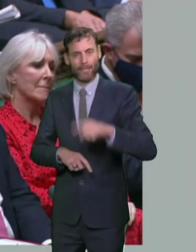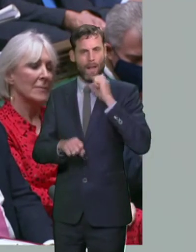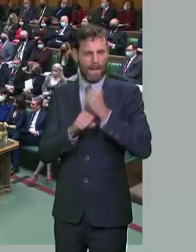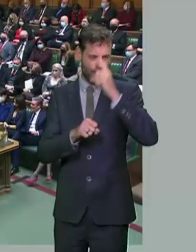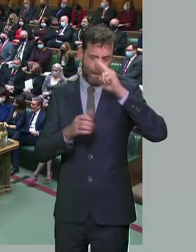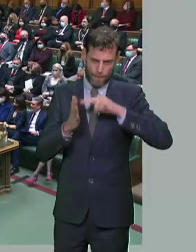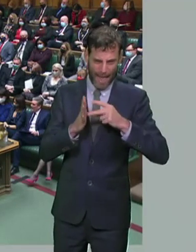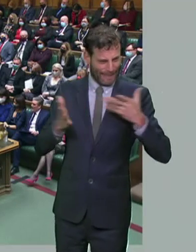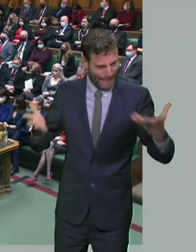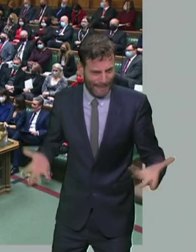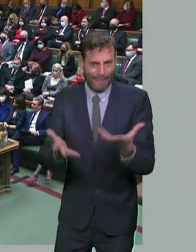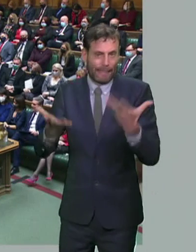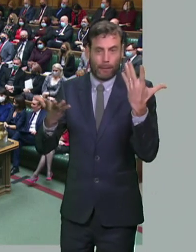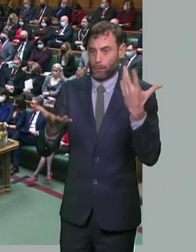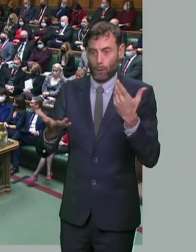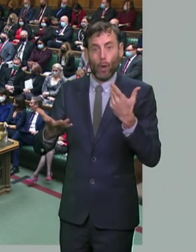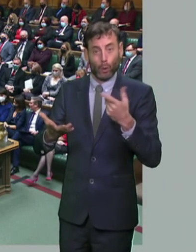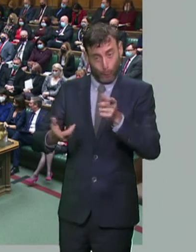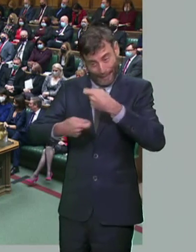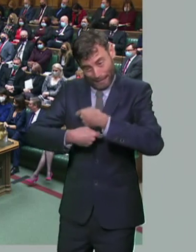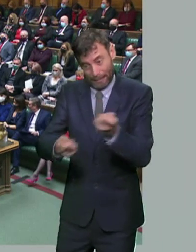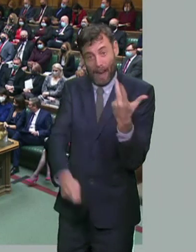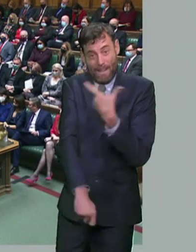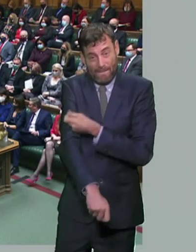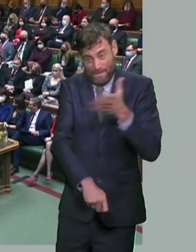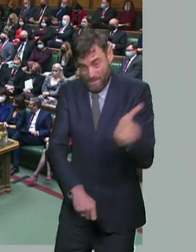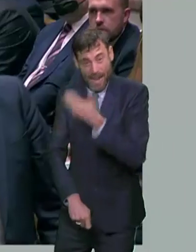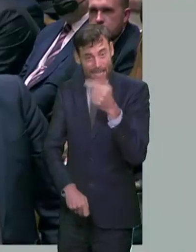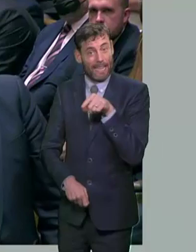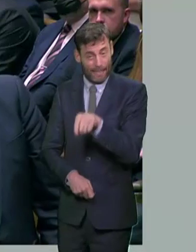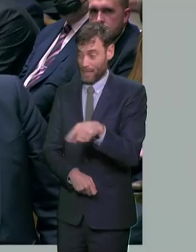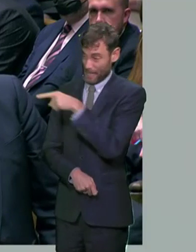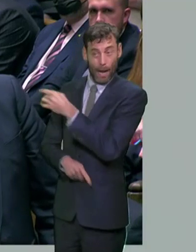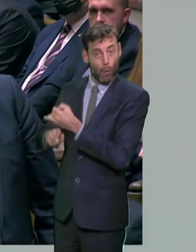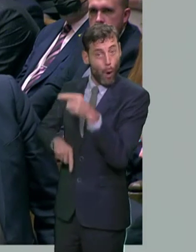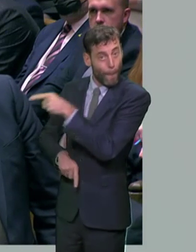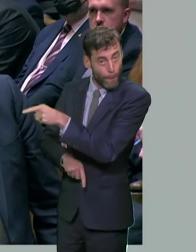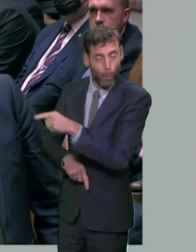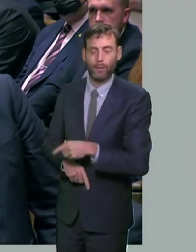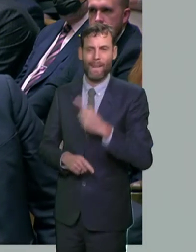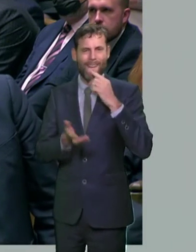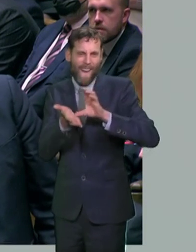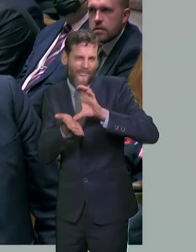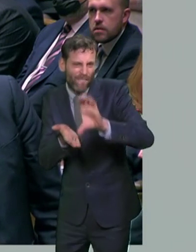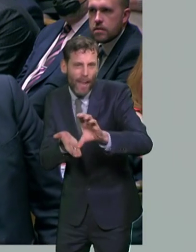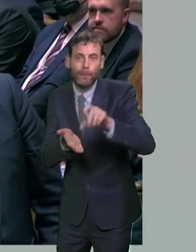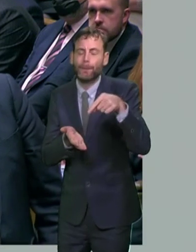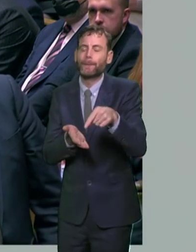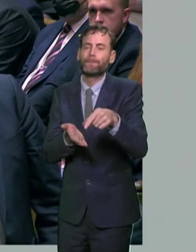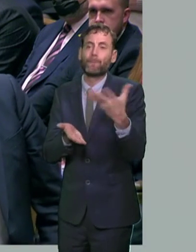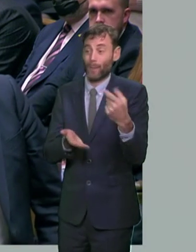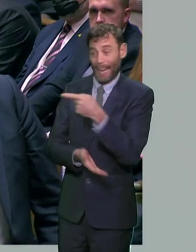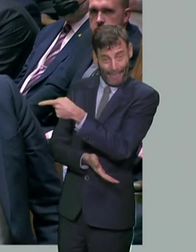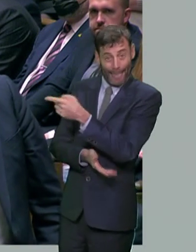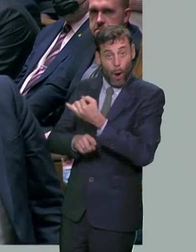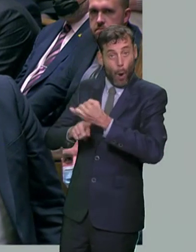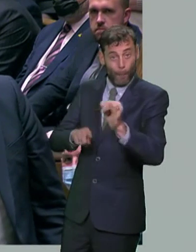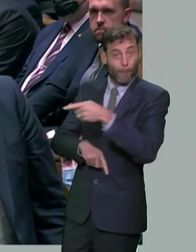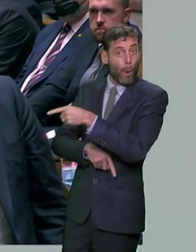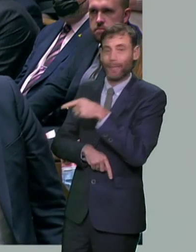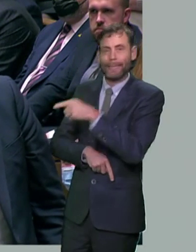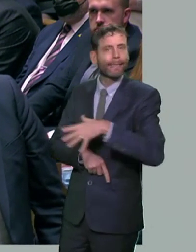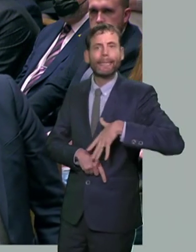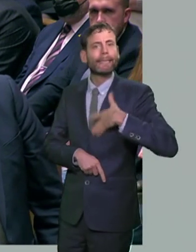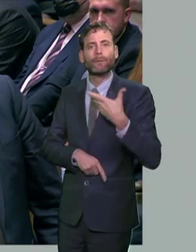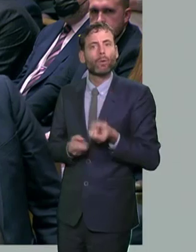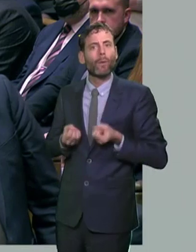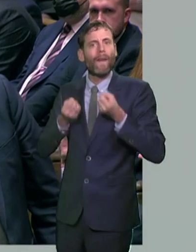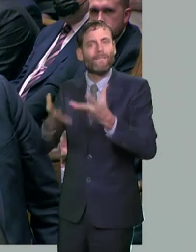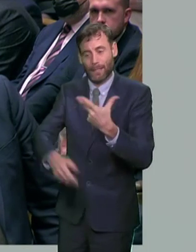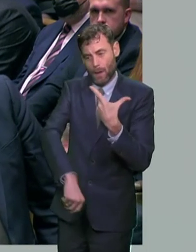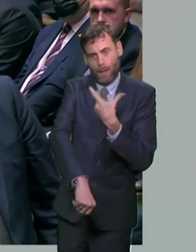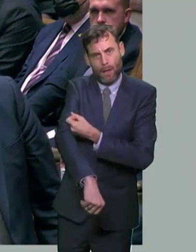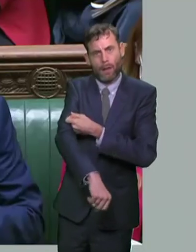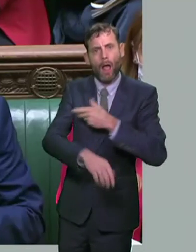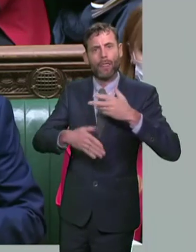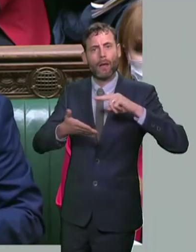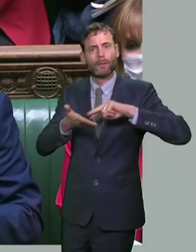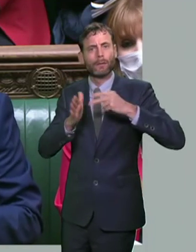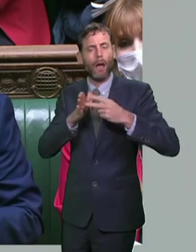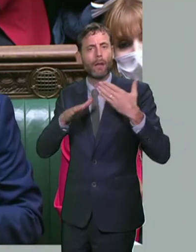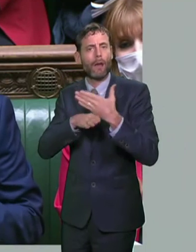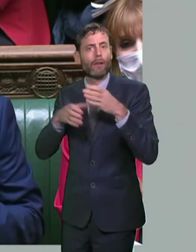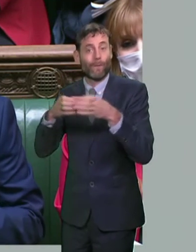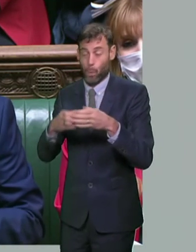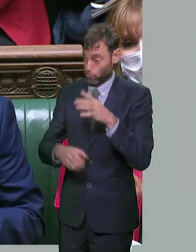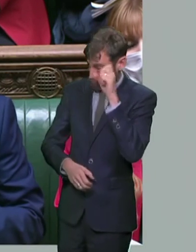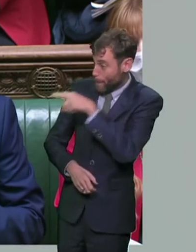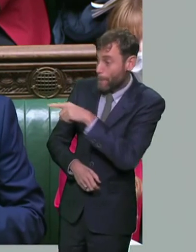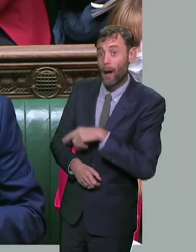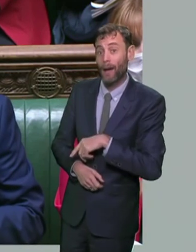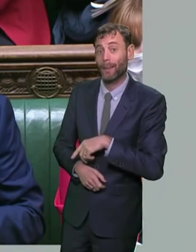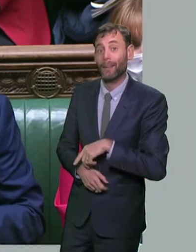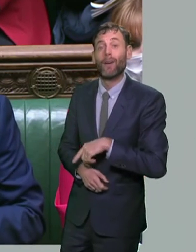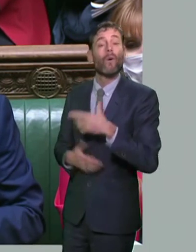Whether it is on rolling out the vaccine, which the House will remember the right honourable and learned Gentleman opposed; whether it is on investment, which he opposed— He did; he did not want to invest in the vaccine taskforce, I seem to remember.